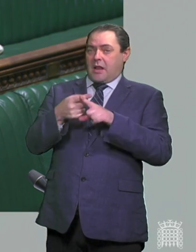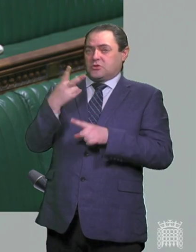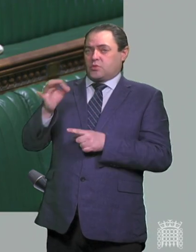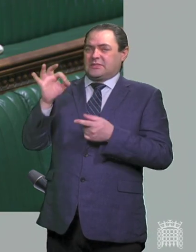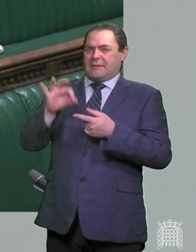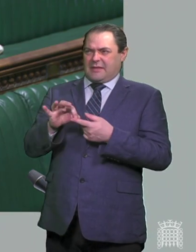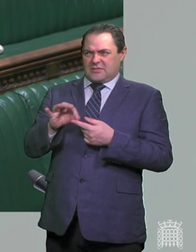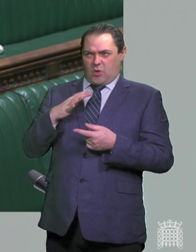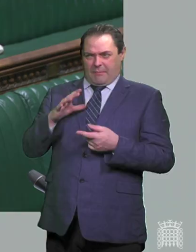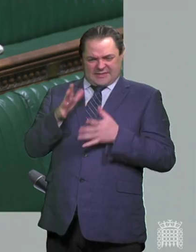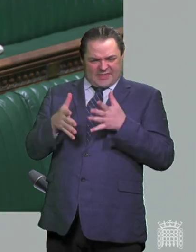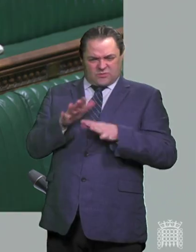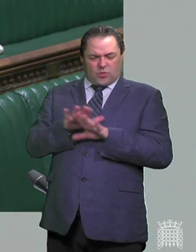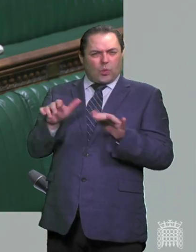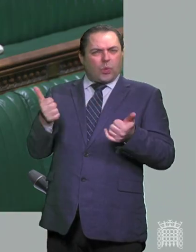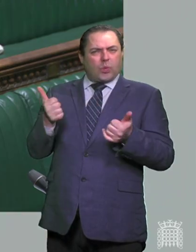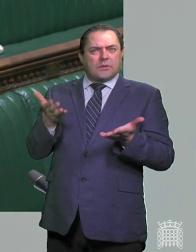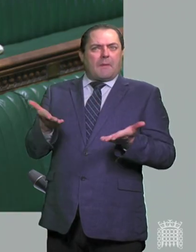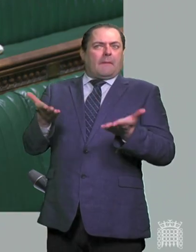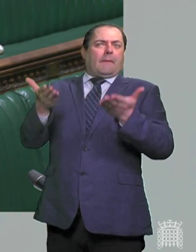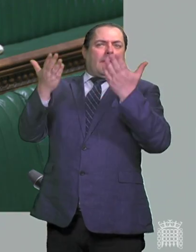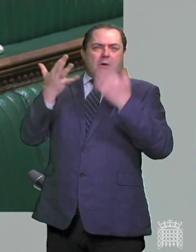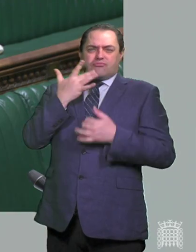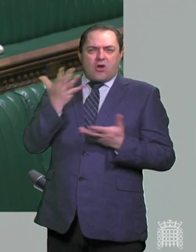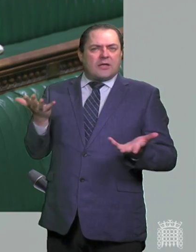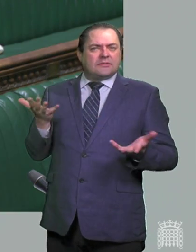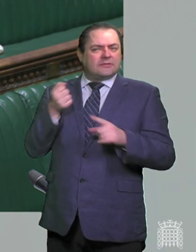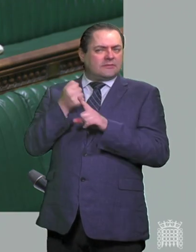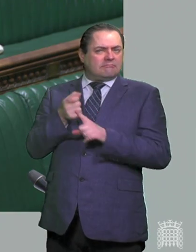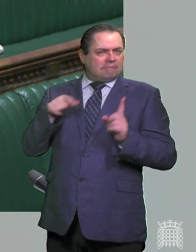The scheme is inflationary and very bad for the consumer’s shopping basket.